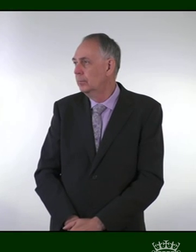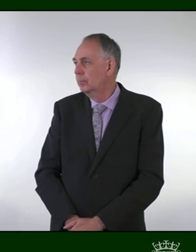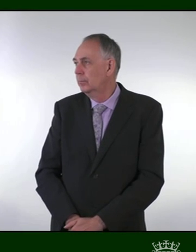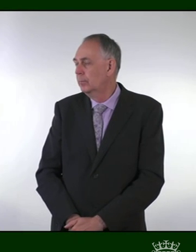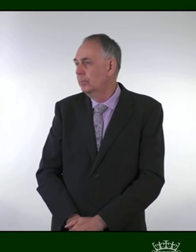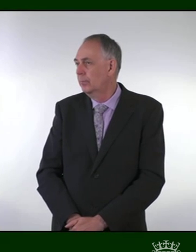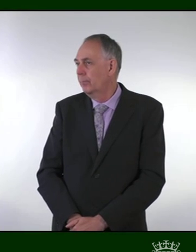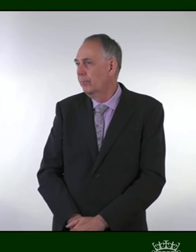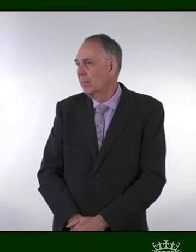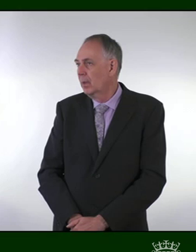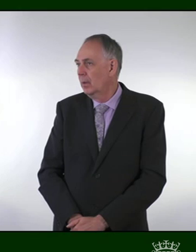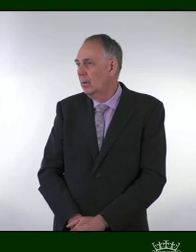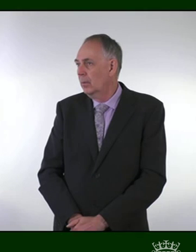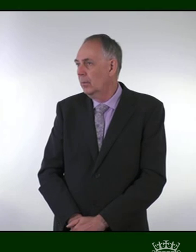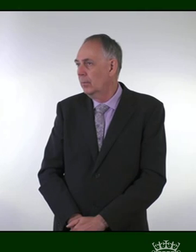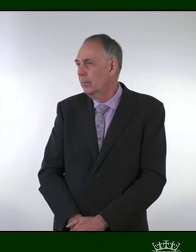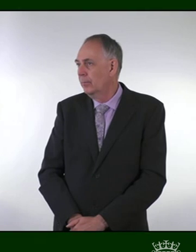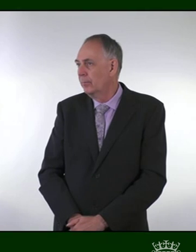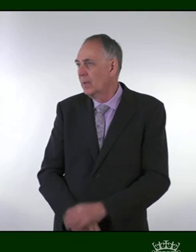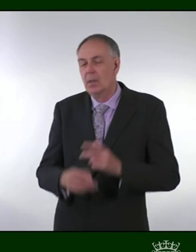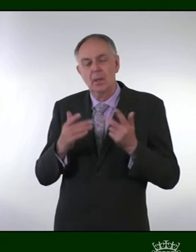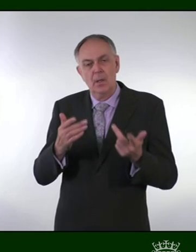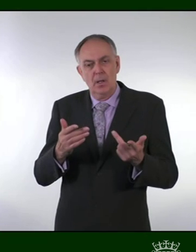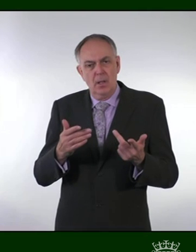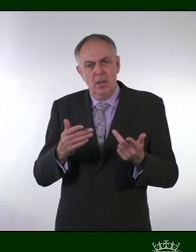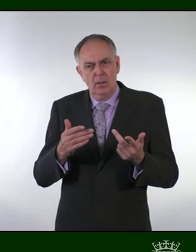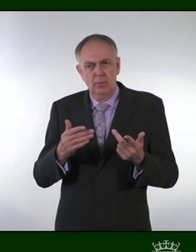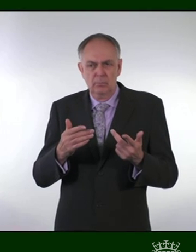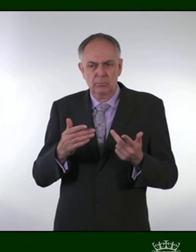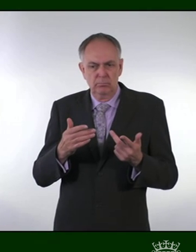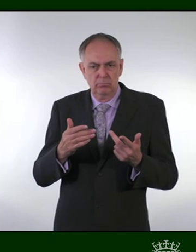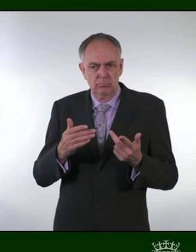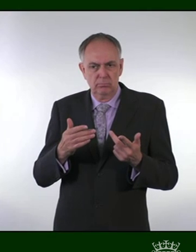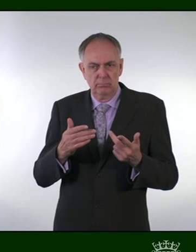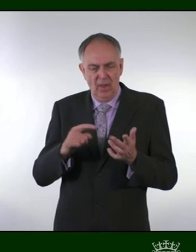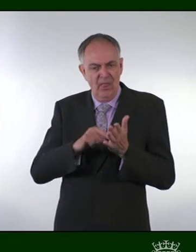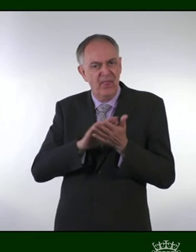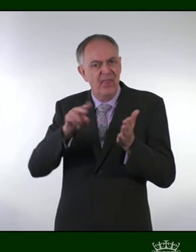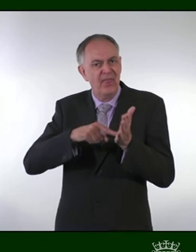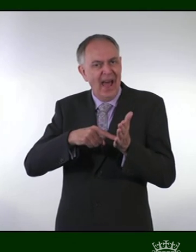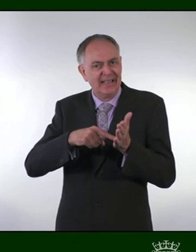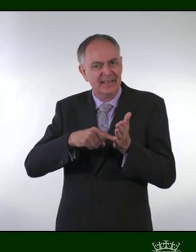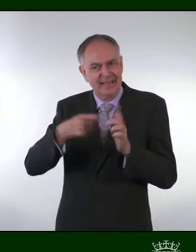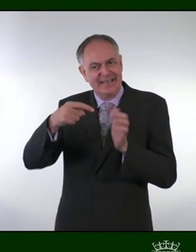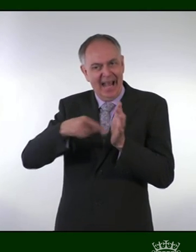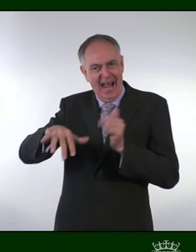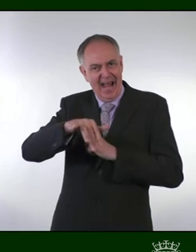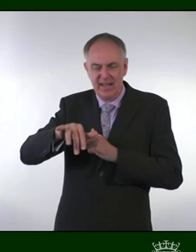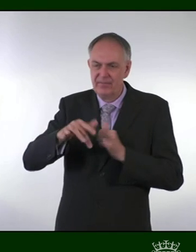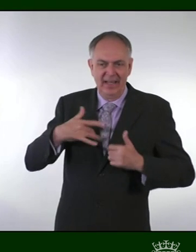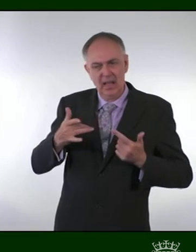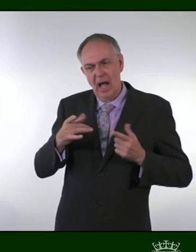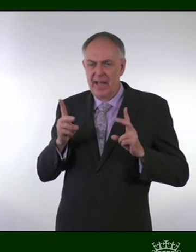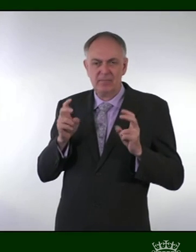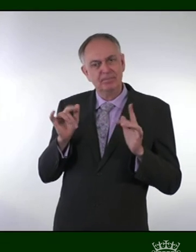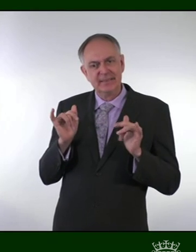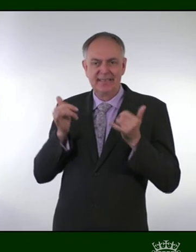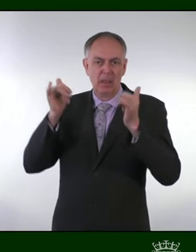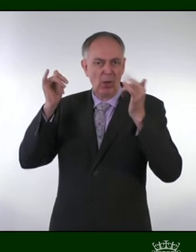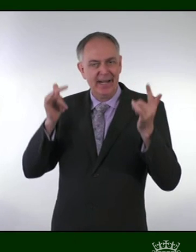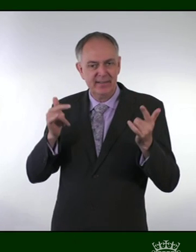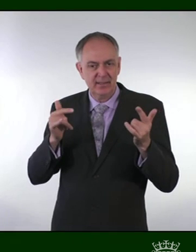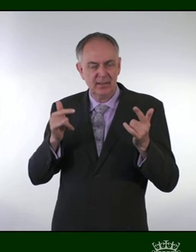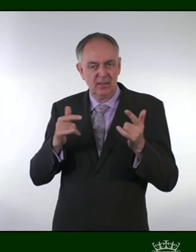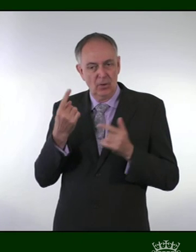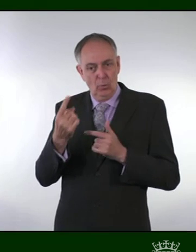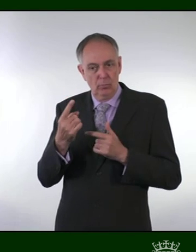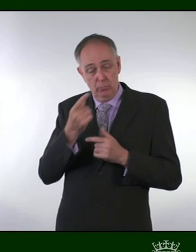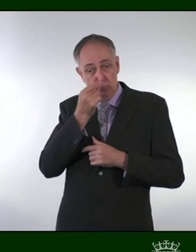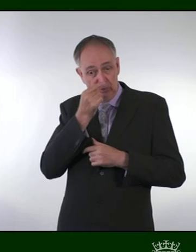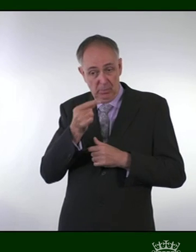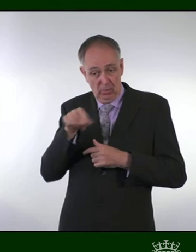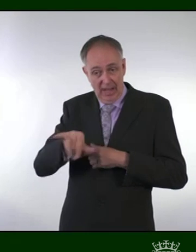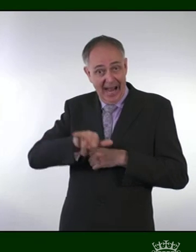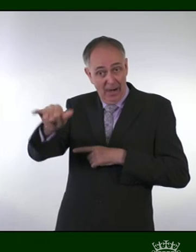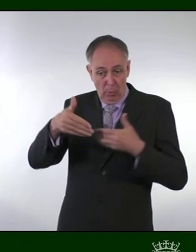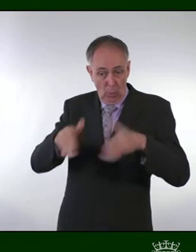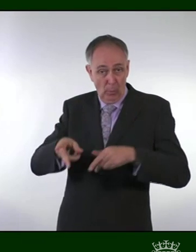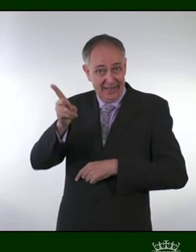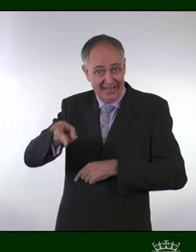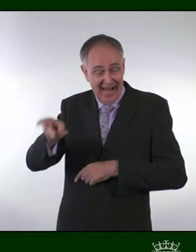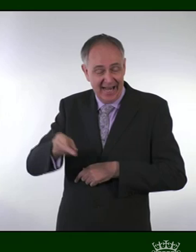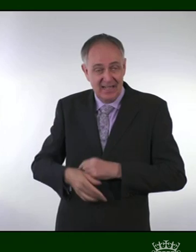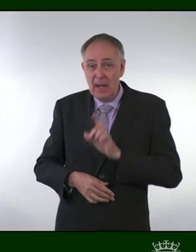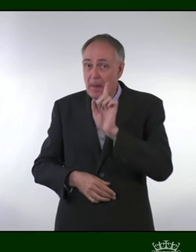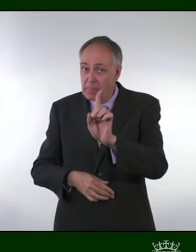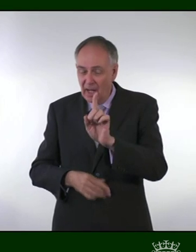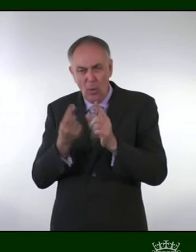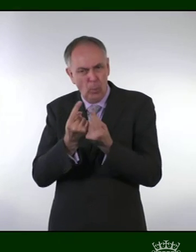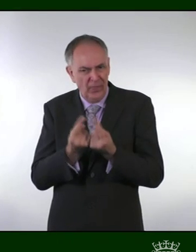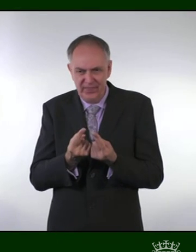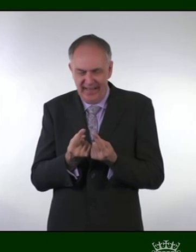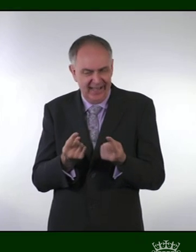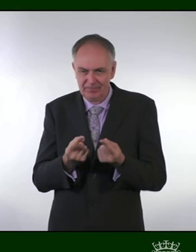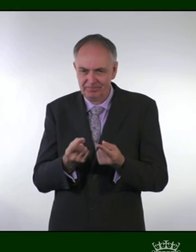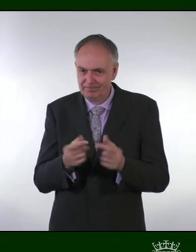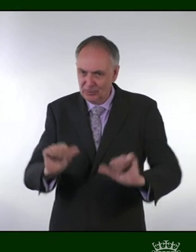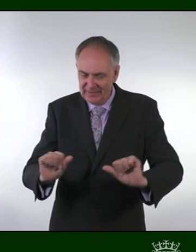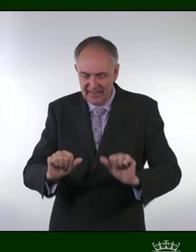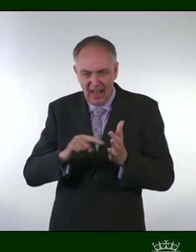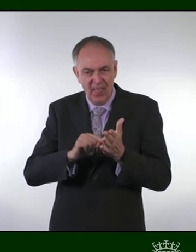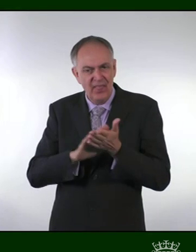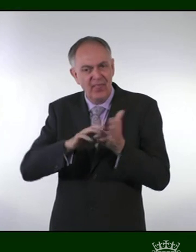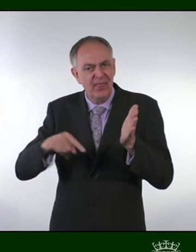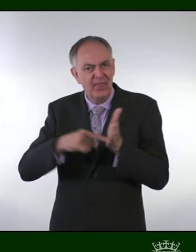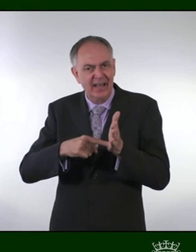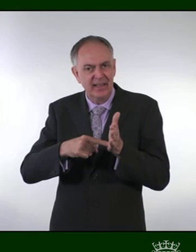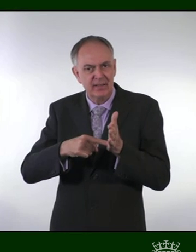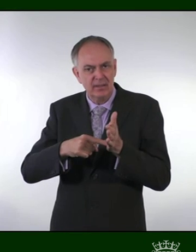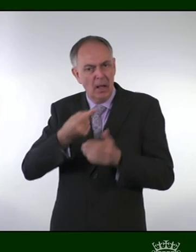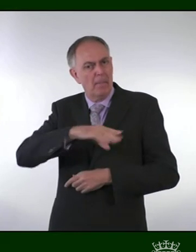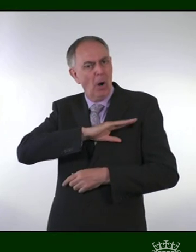I refer the House to my entry in the Register of Members’ Financial Interests.There is a sense of great celebration in Thanet and east Kent with the positive development consent order for Manston airport, allowing that asset to fly once more, but we have one part of the jigsaw puzzle to solve—Thanet Parkway station.